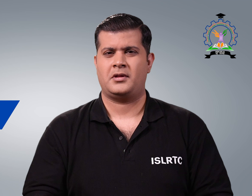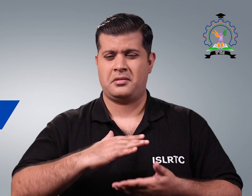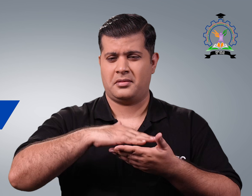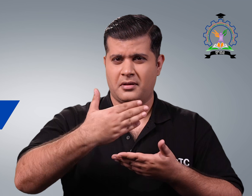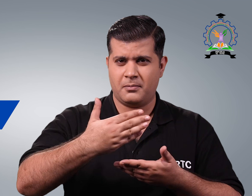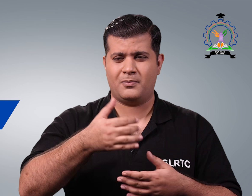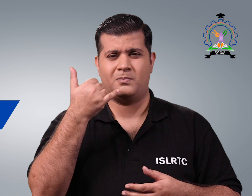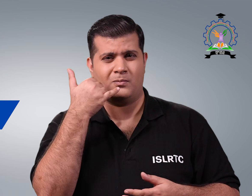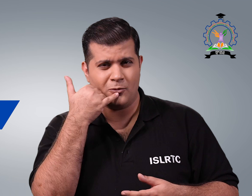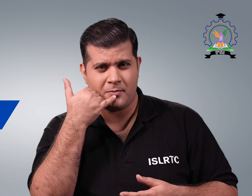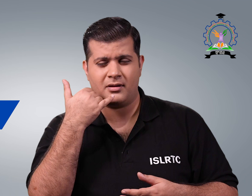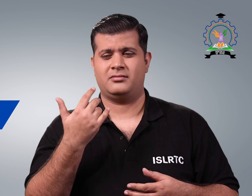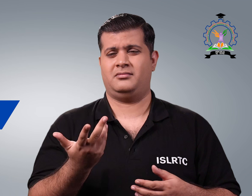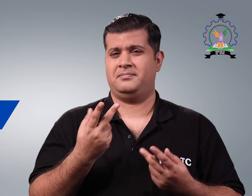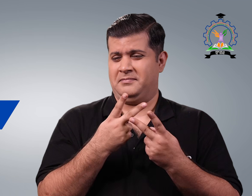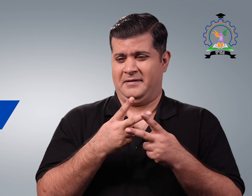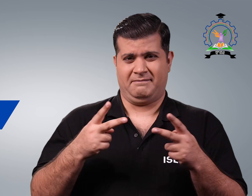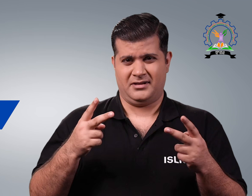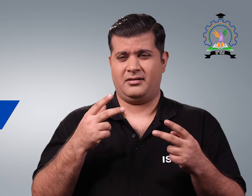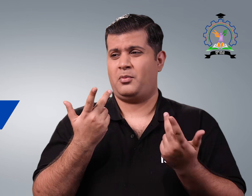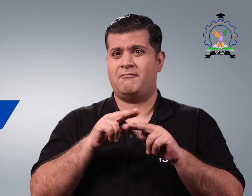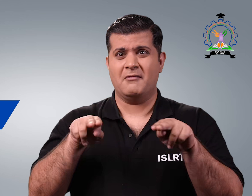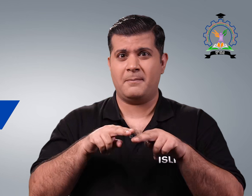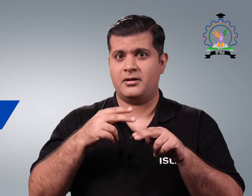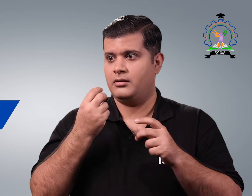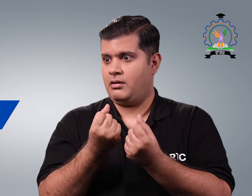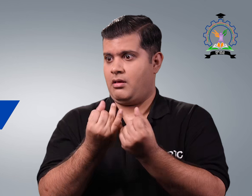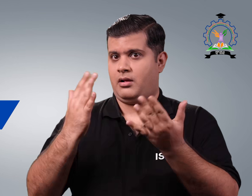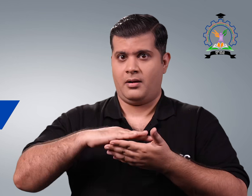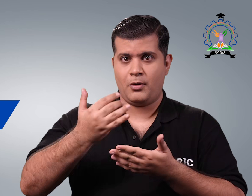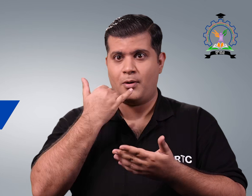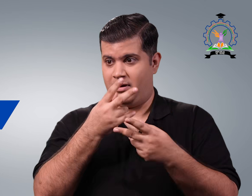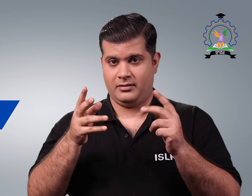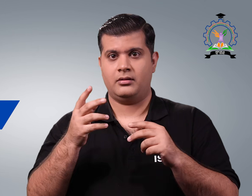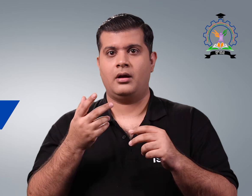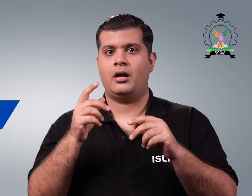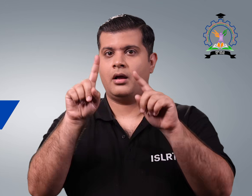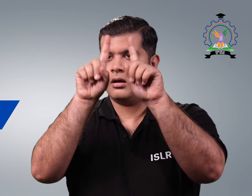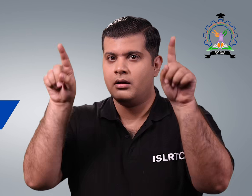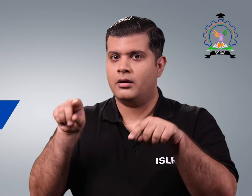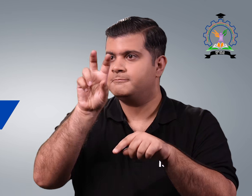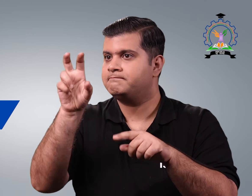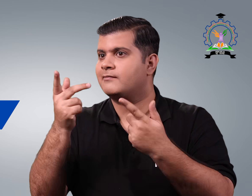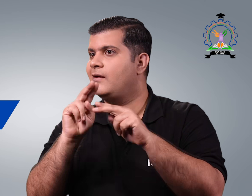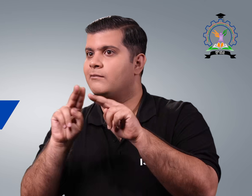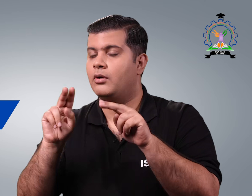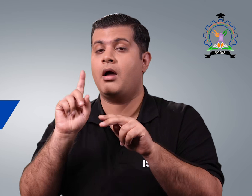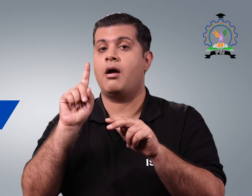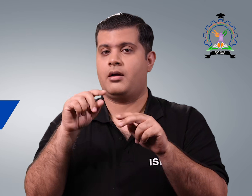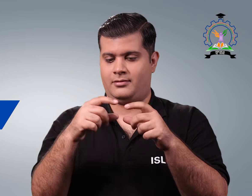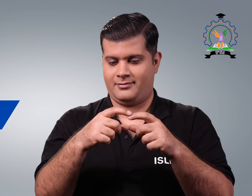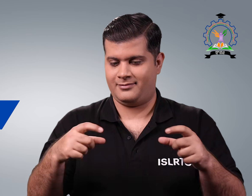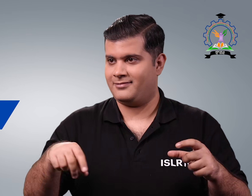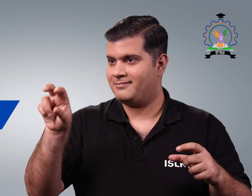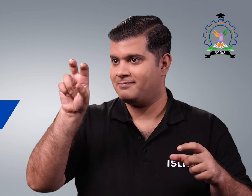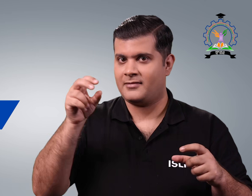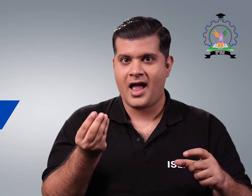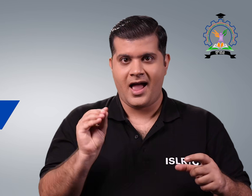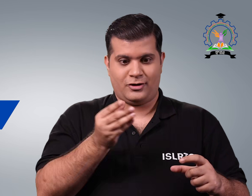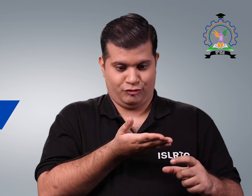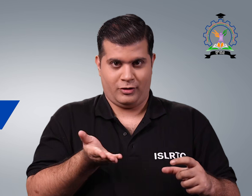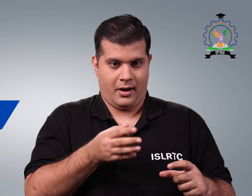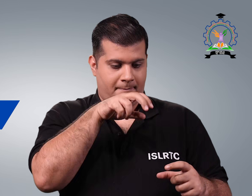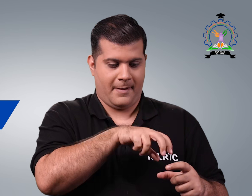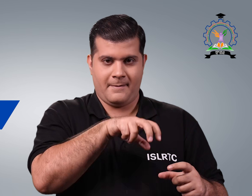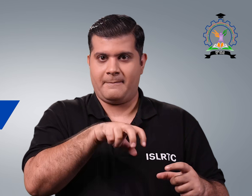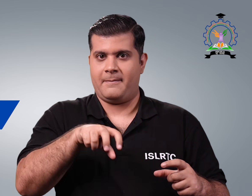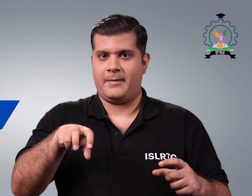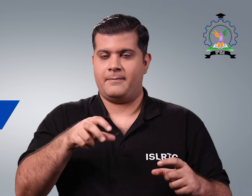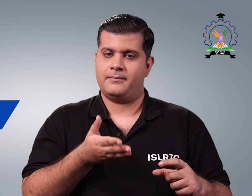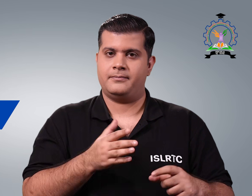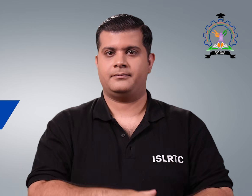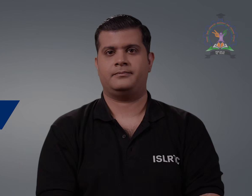When you have multiple gadgets and a large family, you may run out of sockets. An extension board provides extra sockets for such situations.